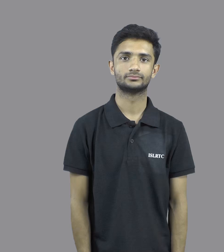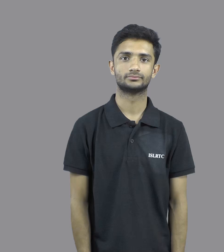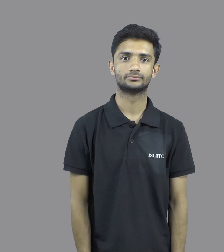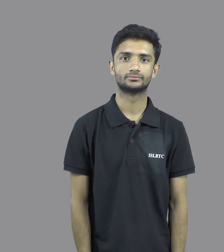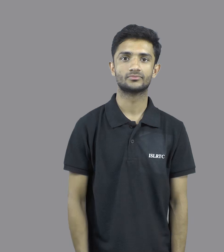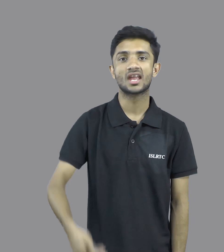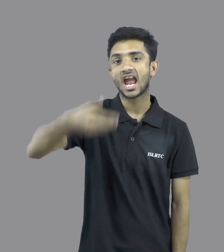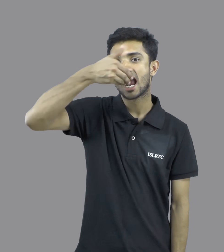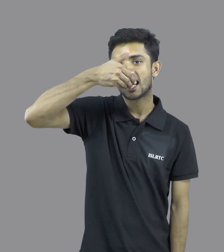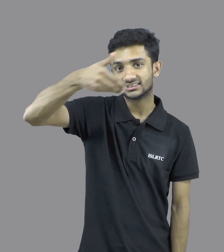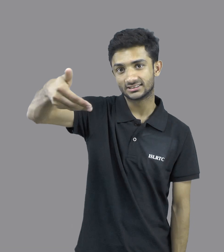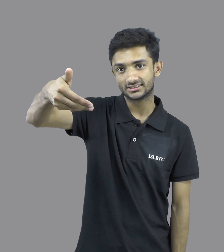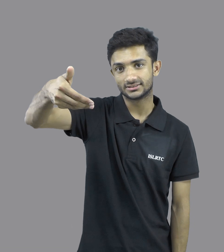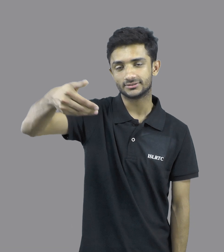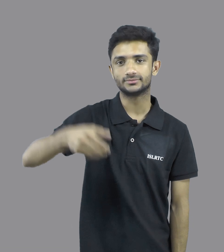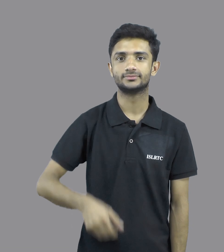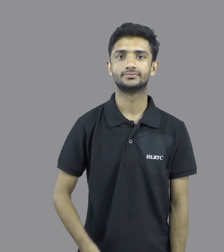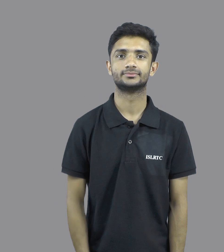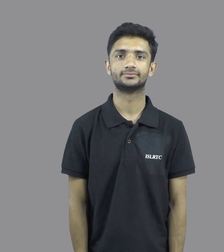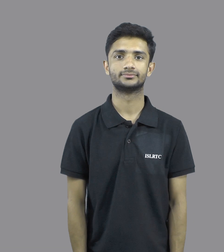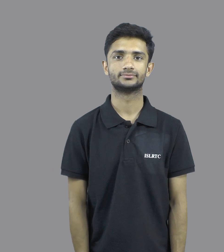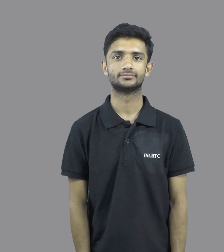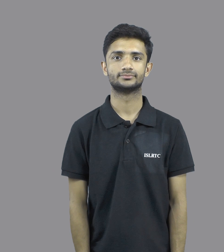Pizza